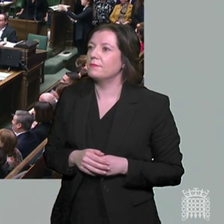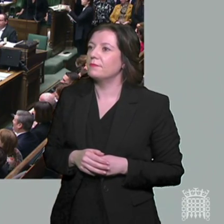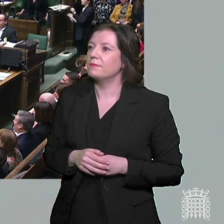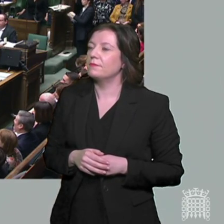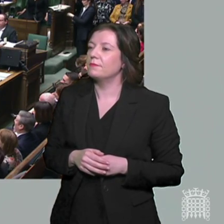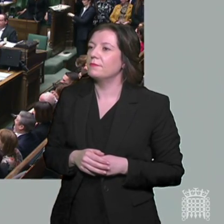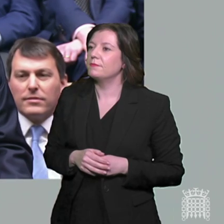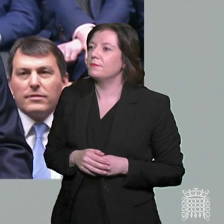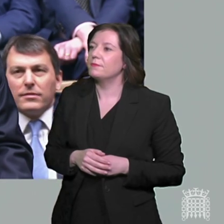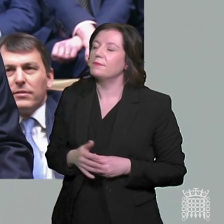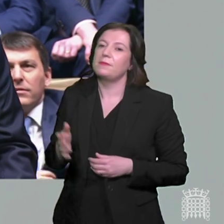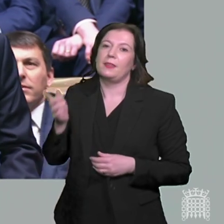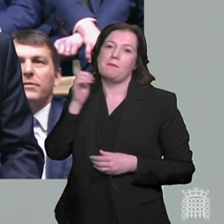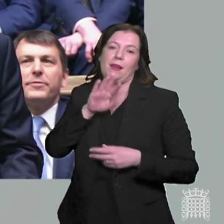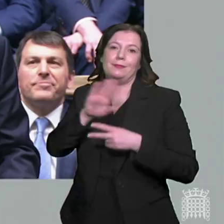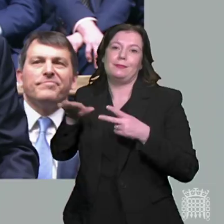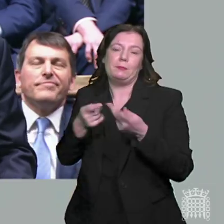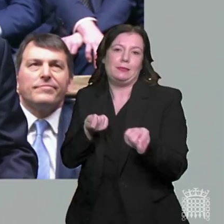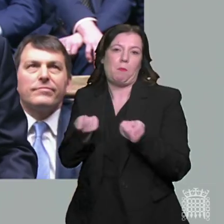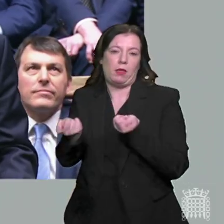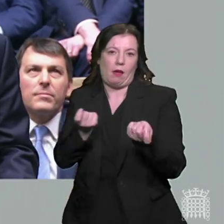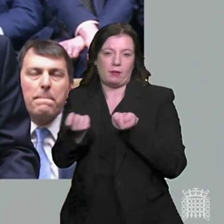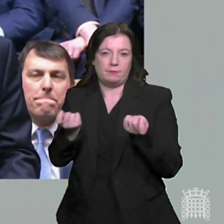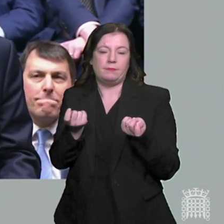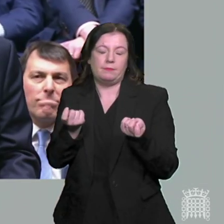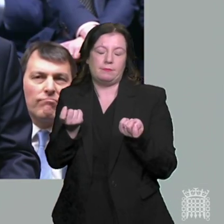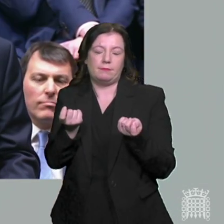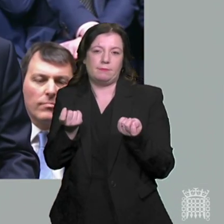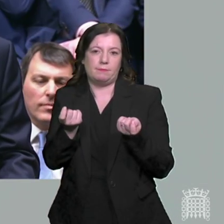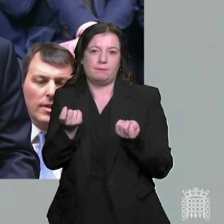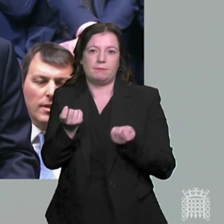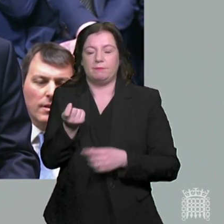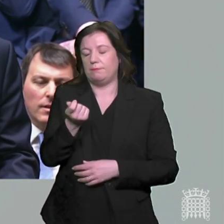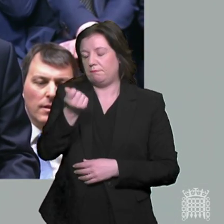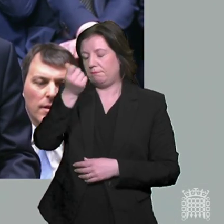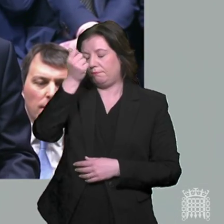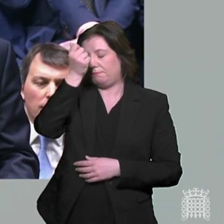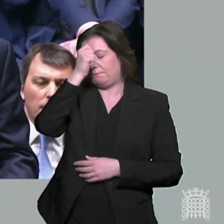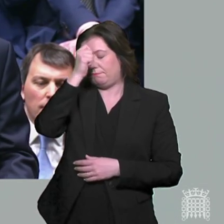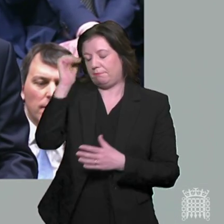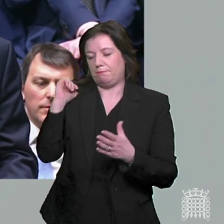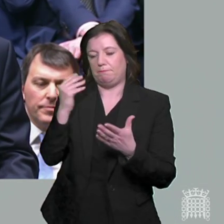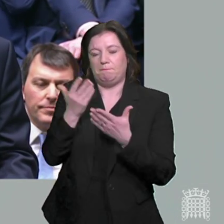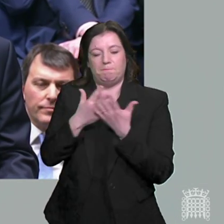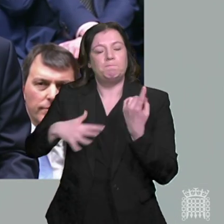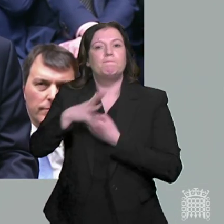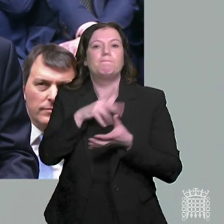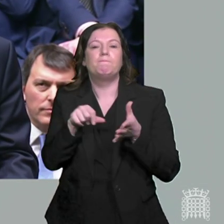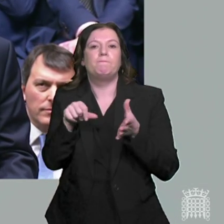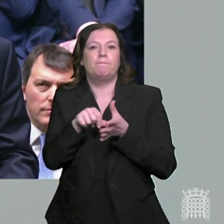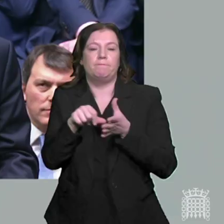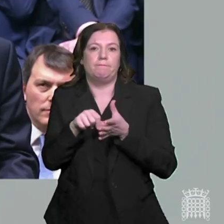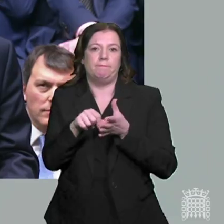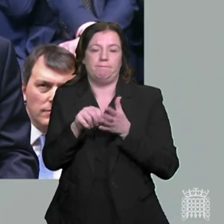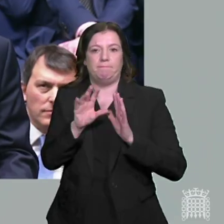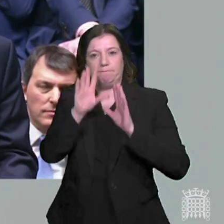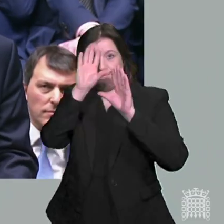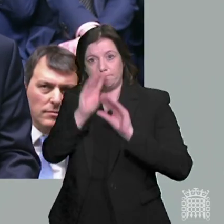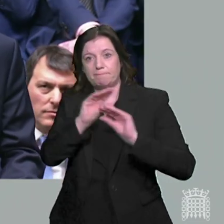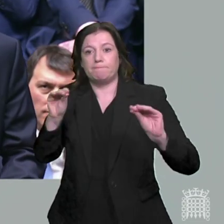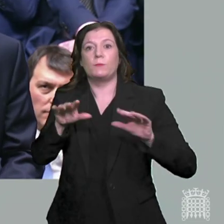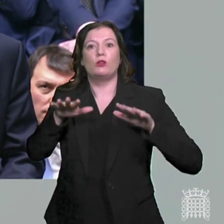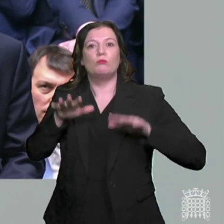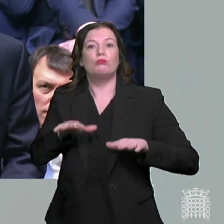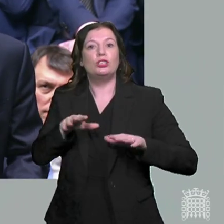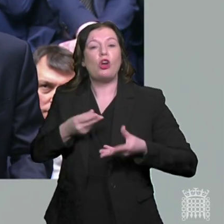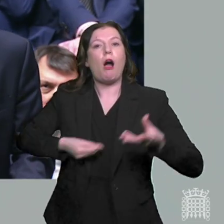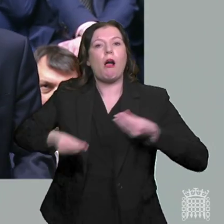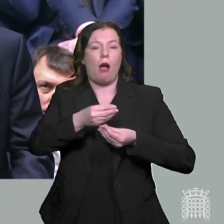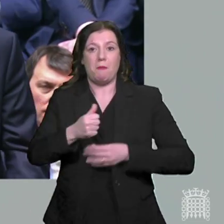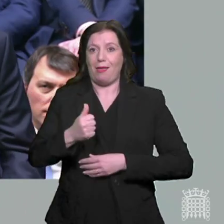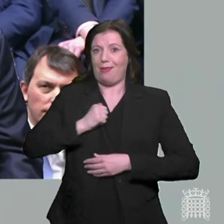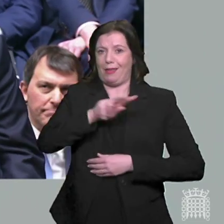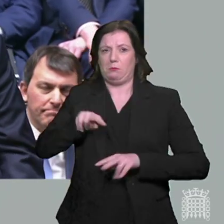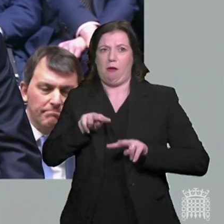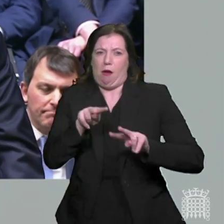Madam Deputy Speaker, in the face of enormous challenges, I report today on a British economy which is proving the doubters wrong.